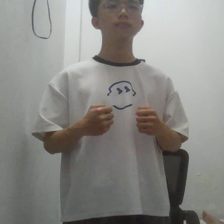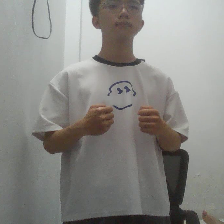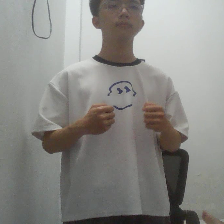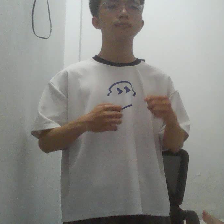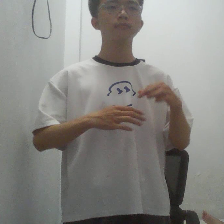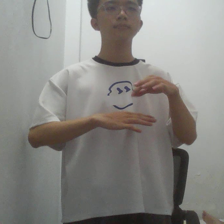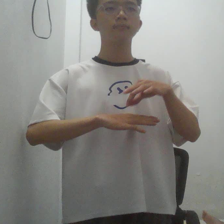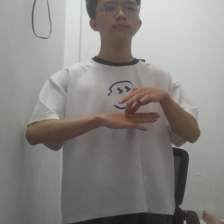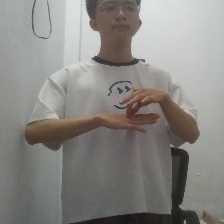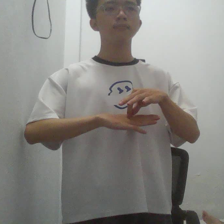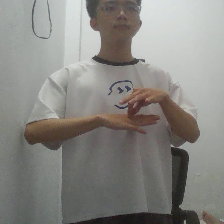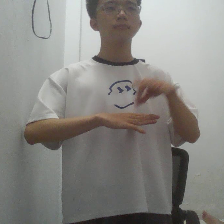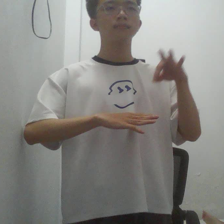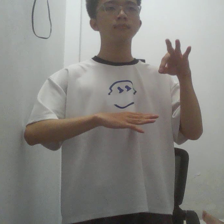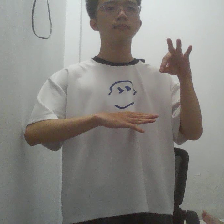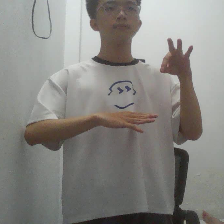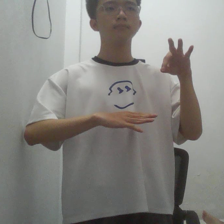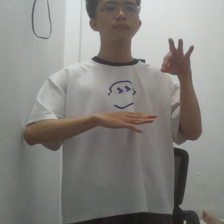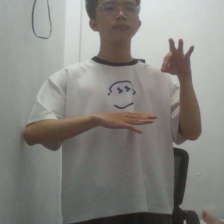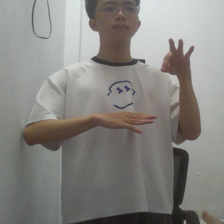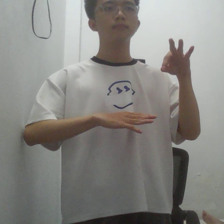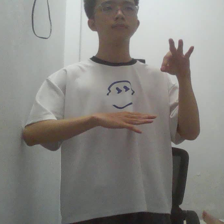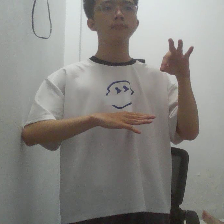tuan